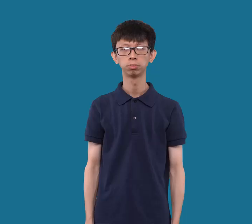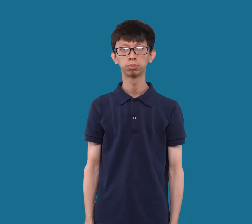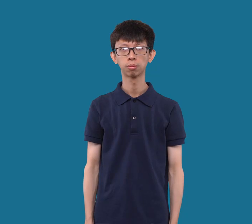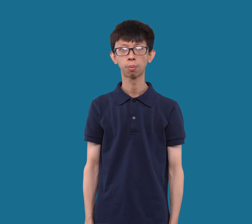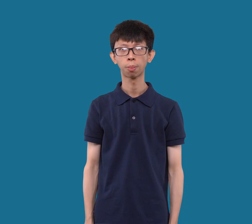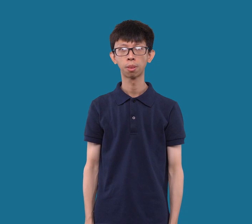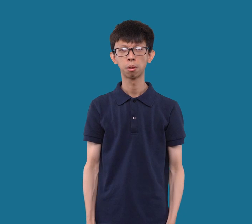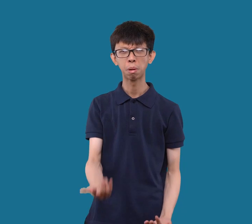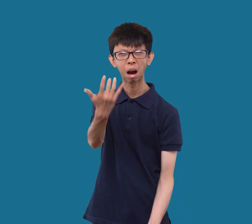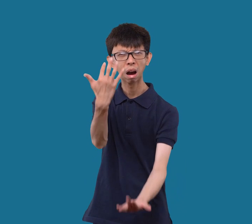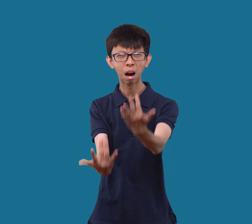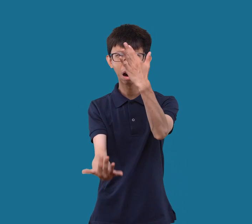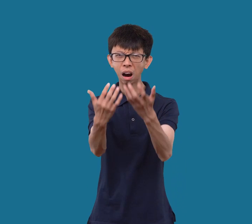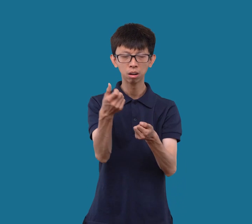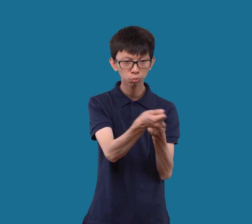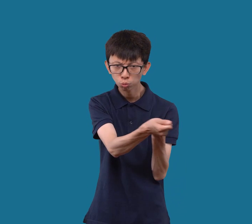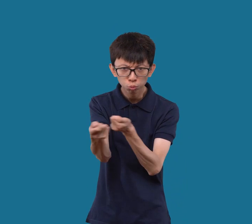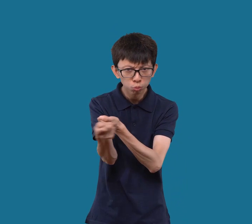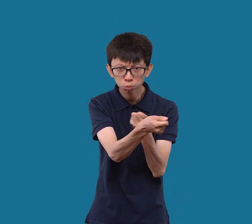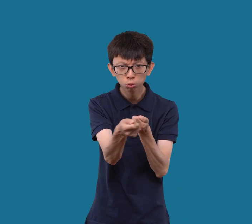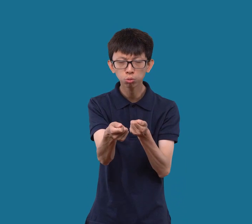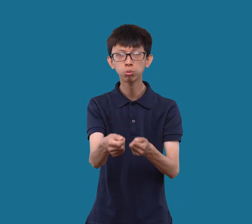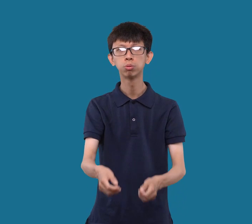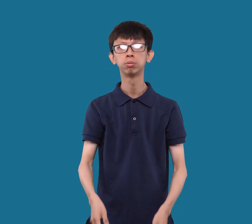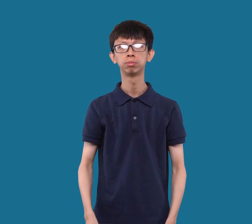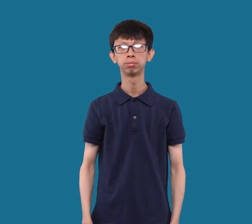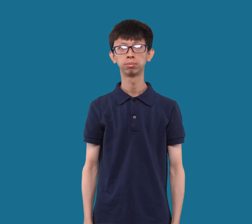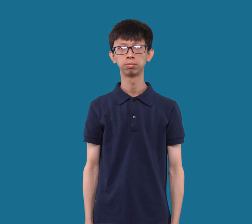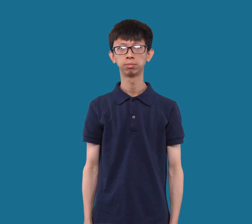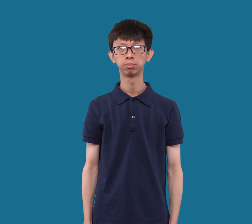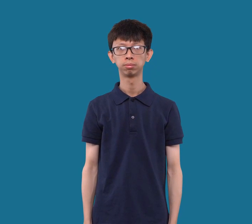chữa cháy